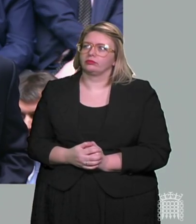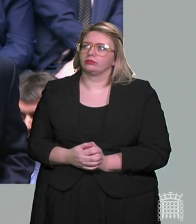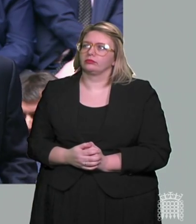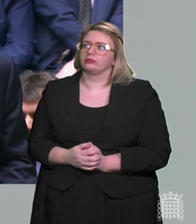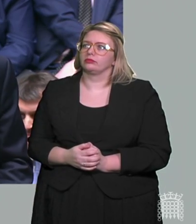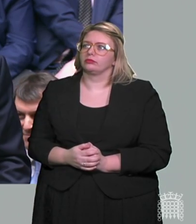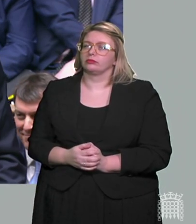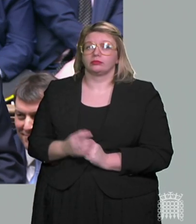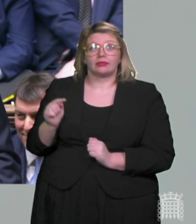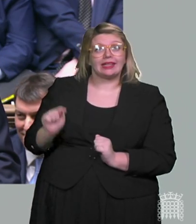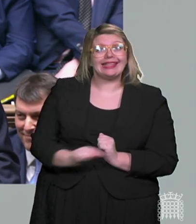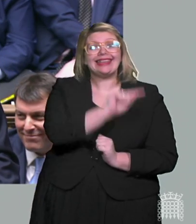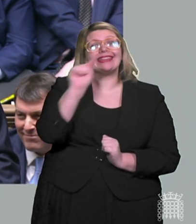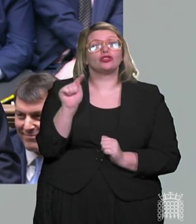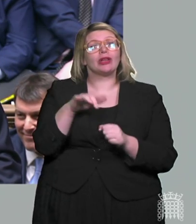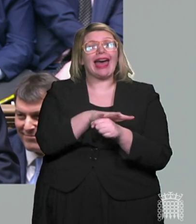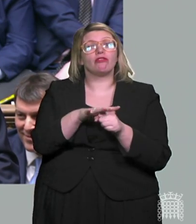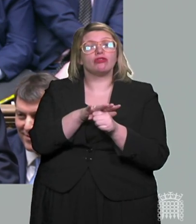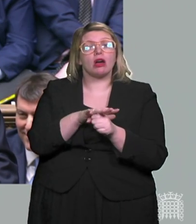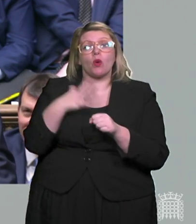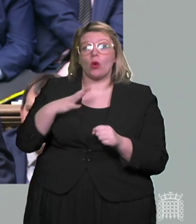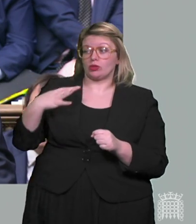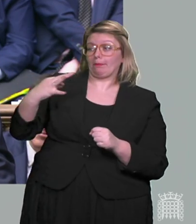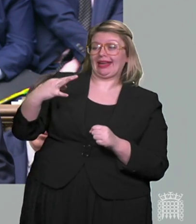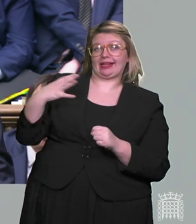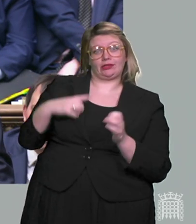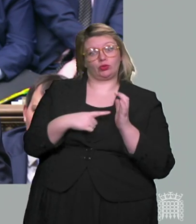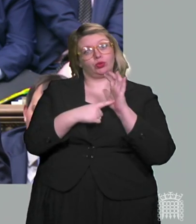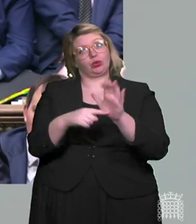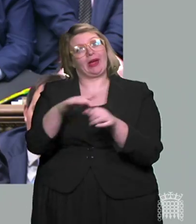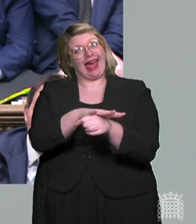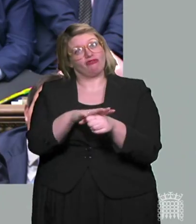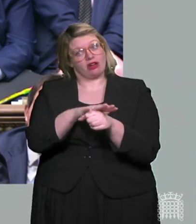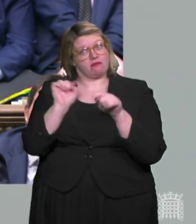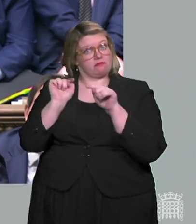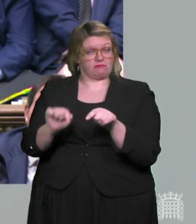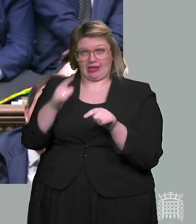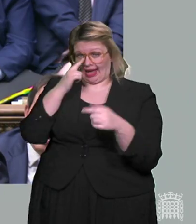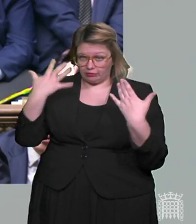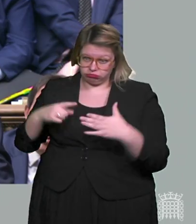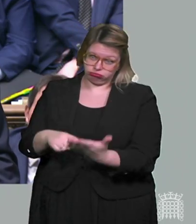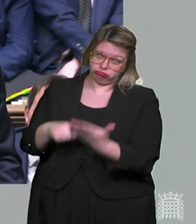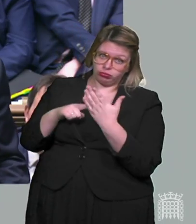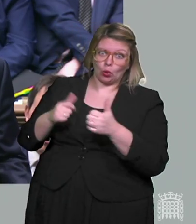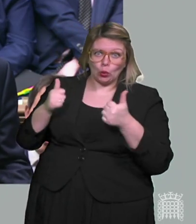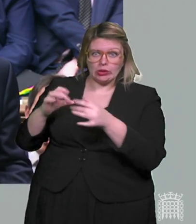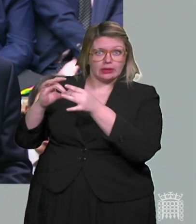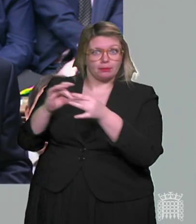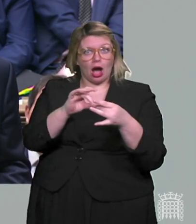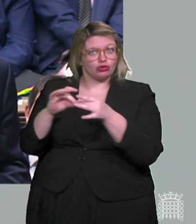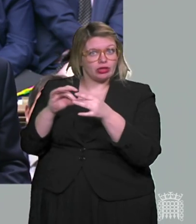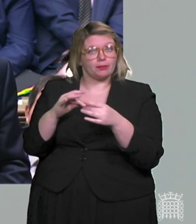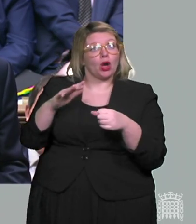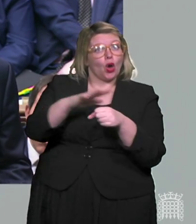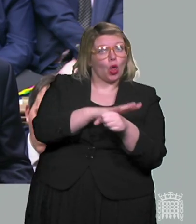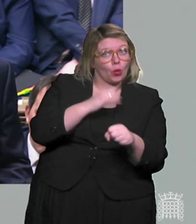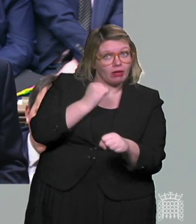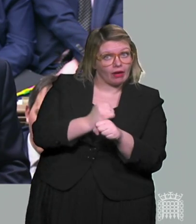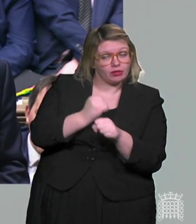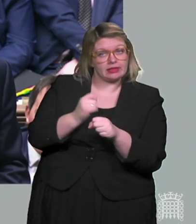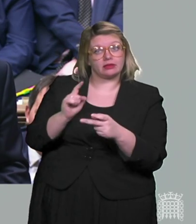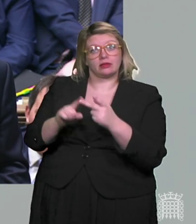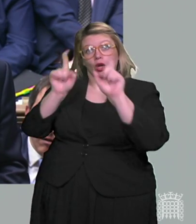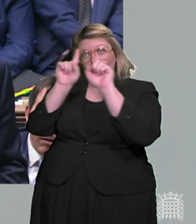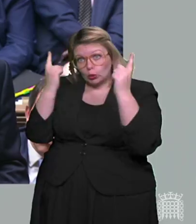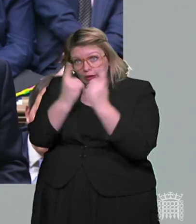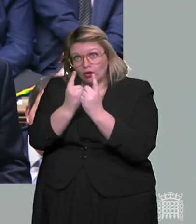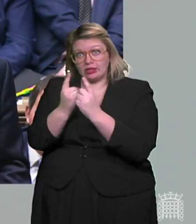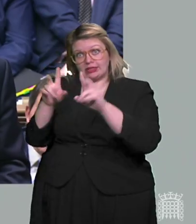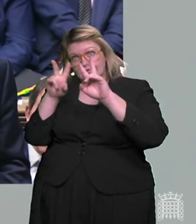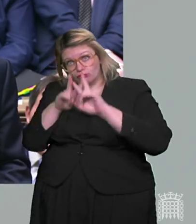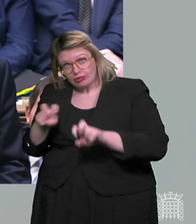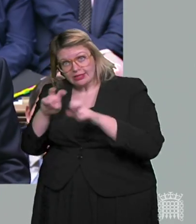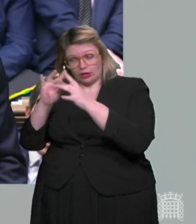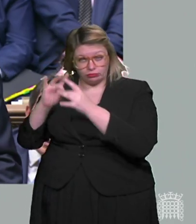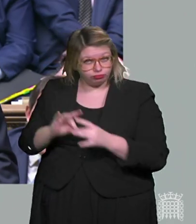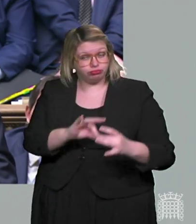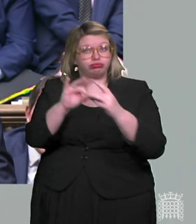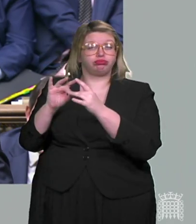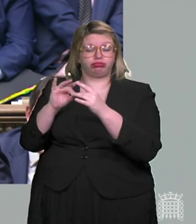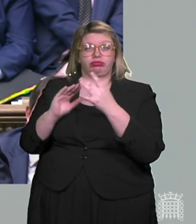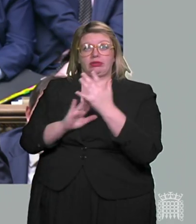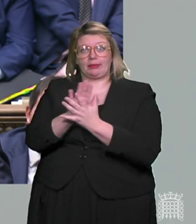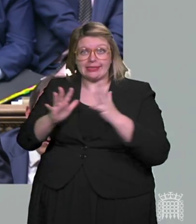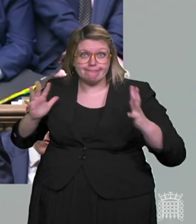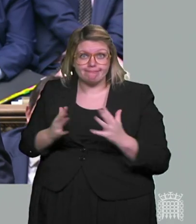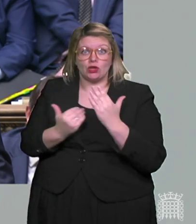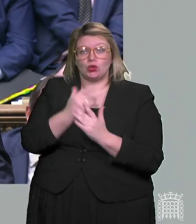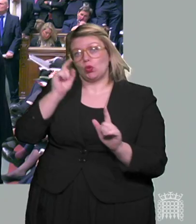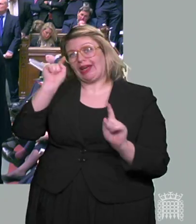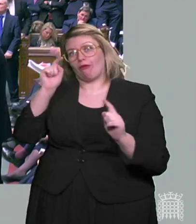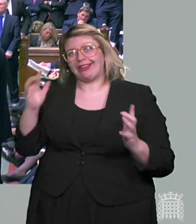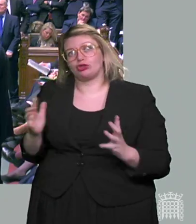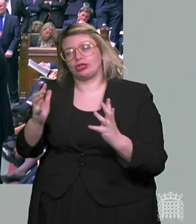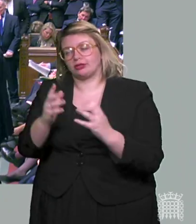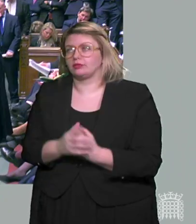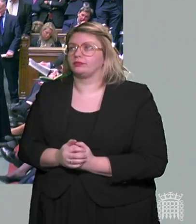To be chosen, each area must identify a location where it can offer a bold and imaginative partnership between local government and a university or research institute in a way that catalyses new innovation clusters.